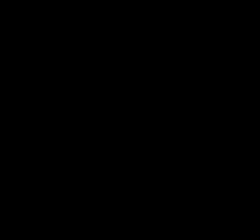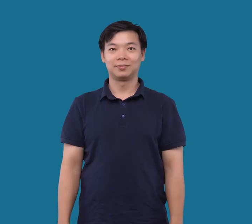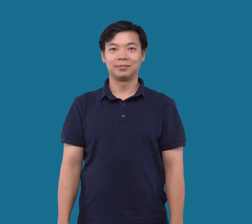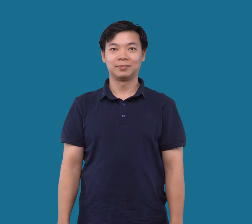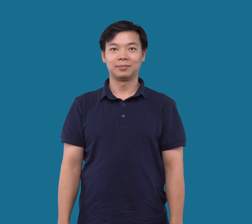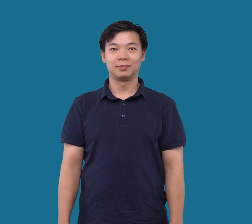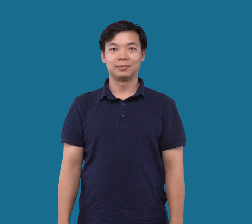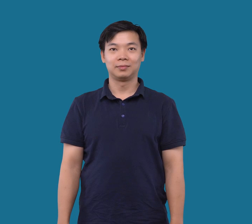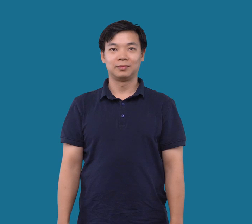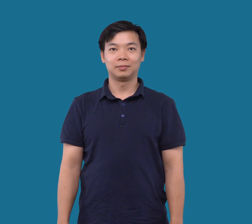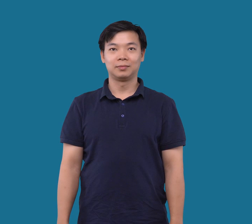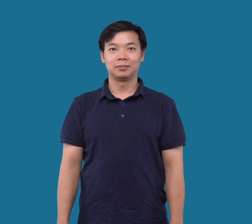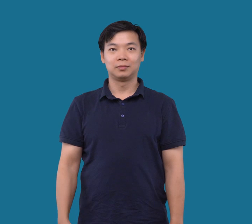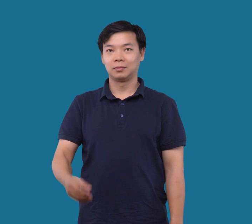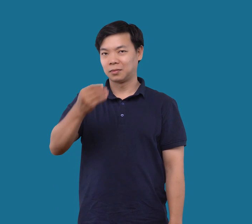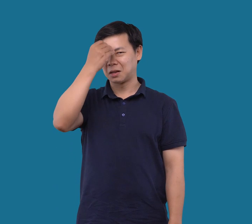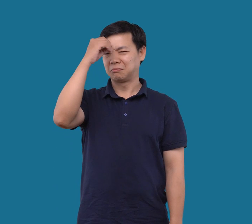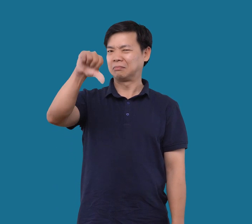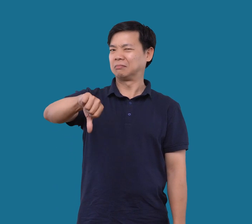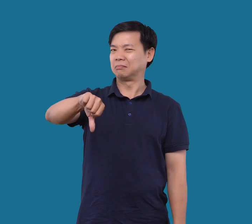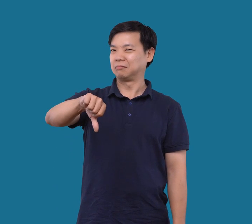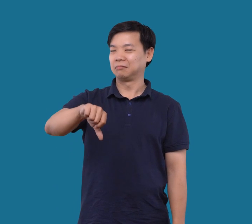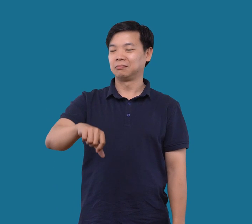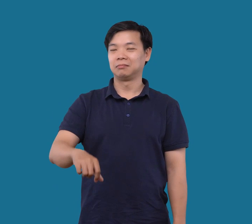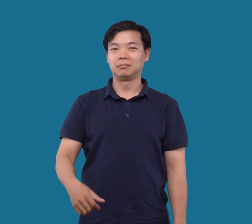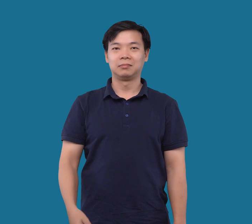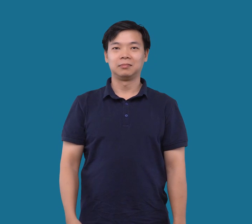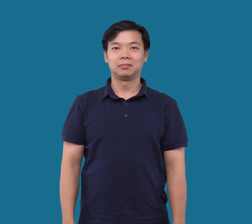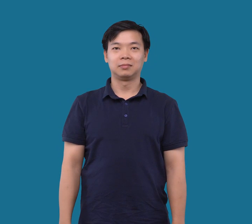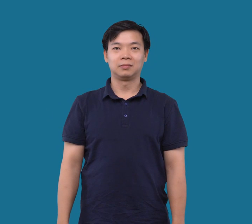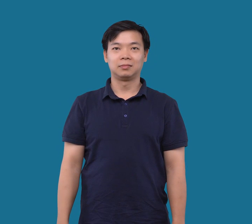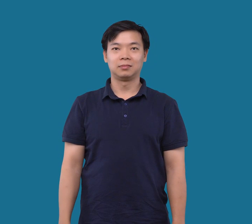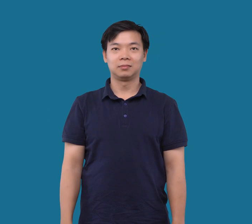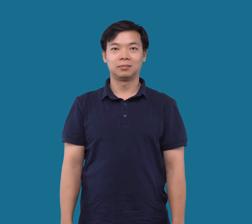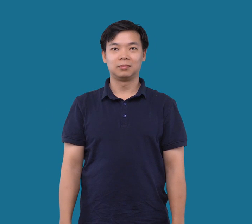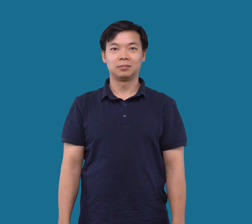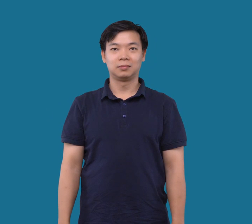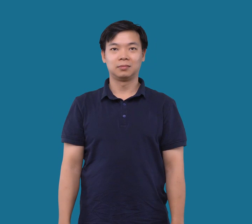học kém